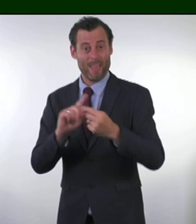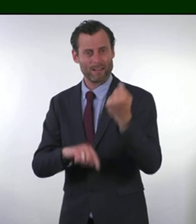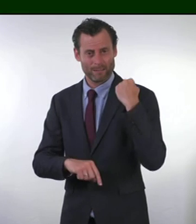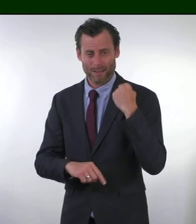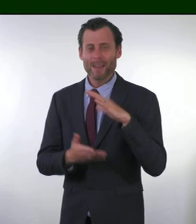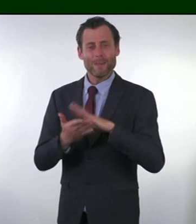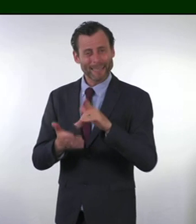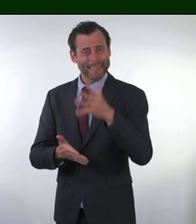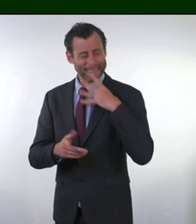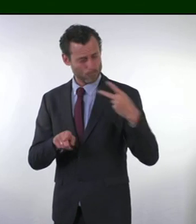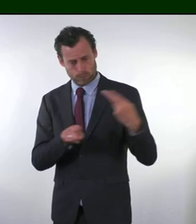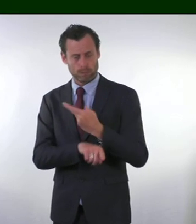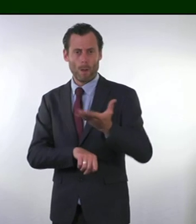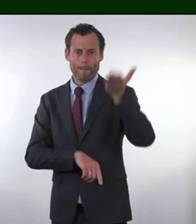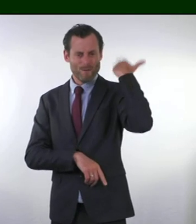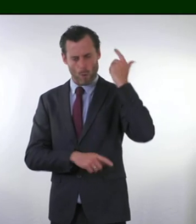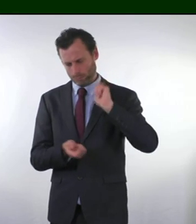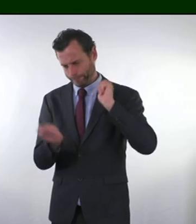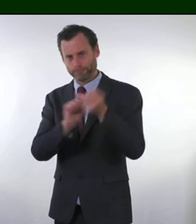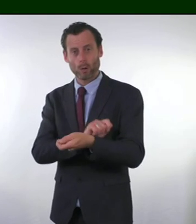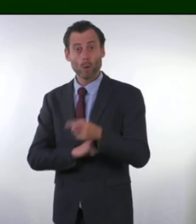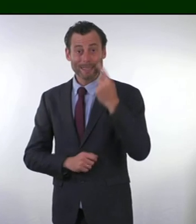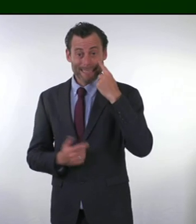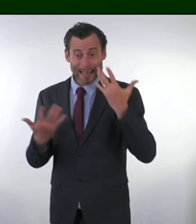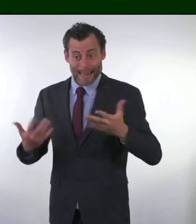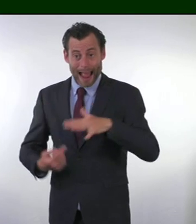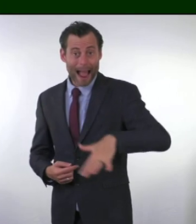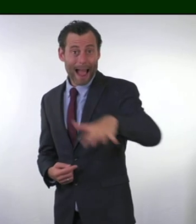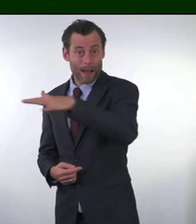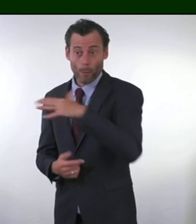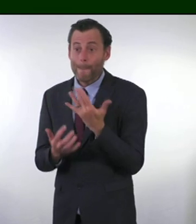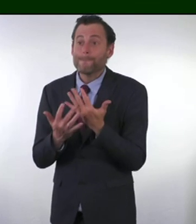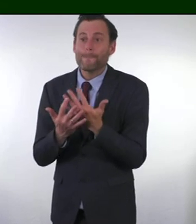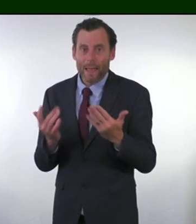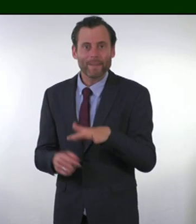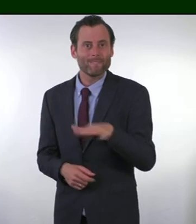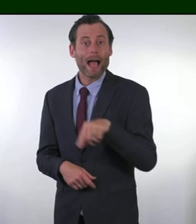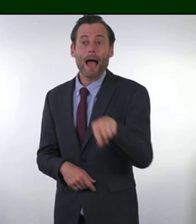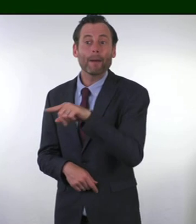We entered this crisis with a quarter of families lacking even £100 in savings.